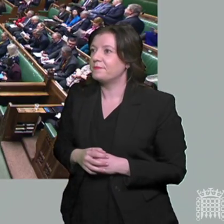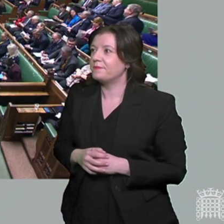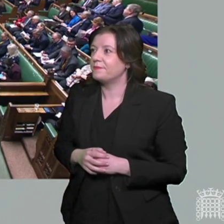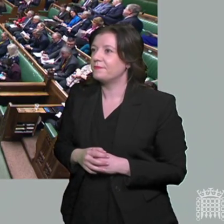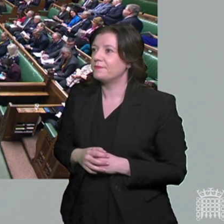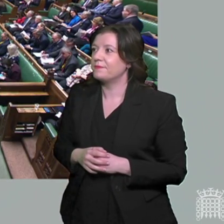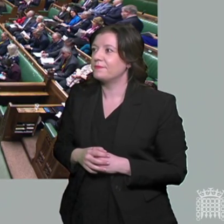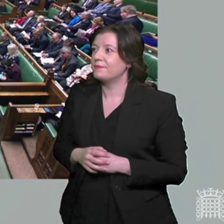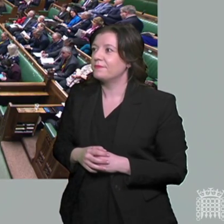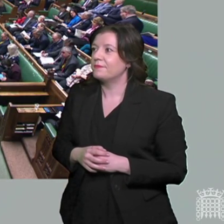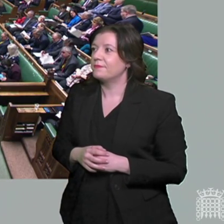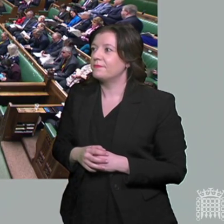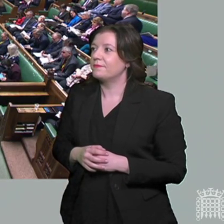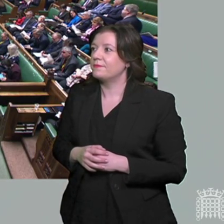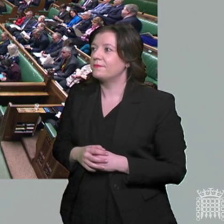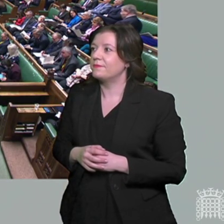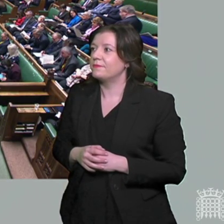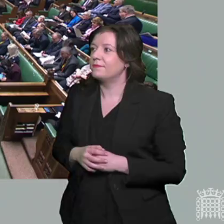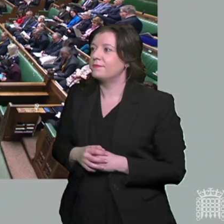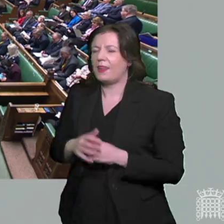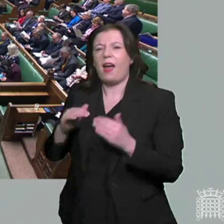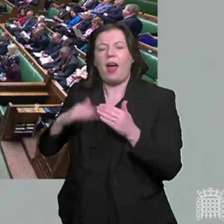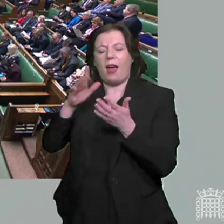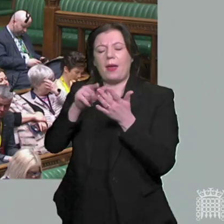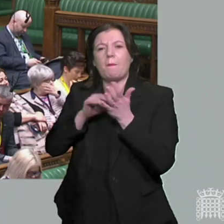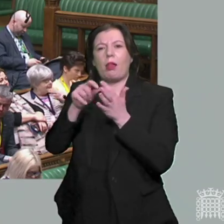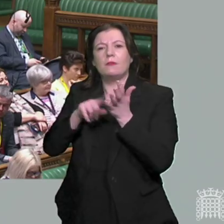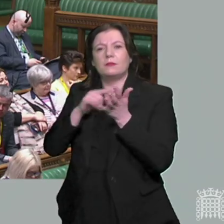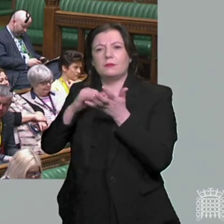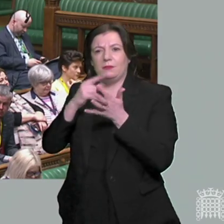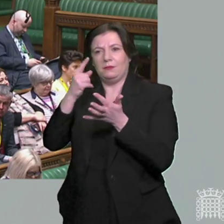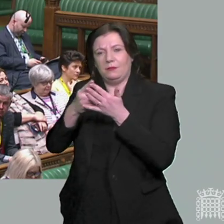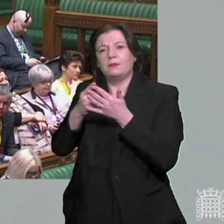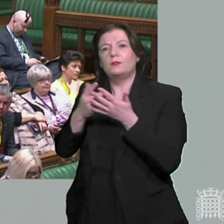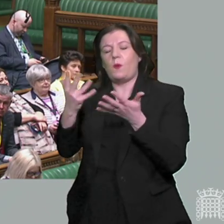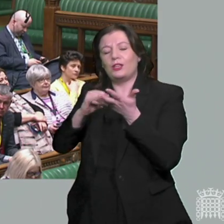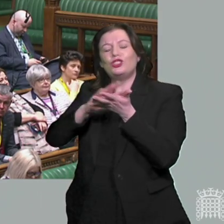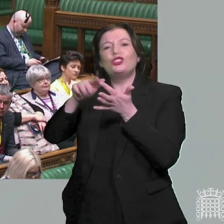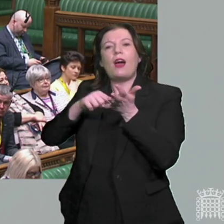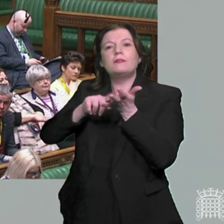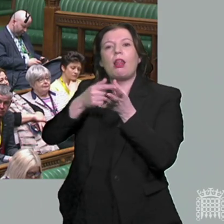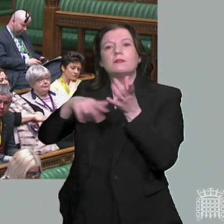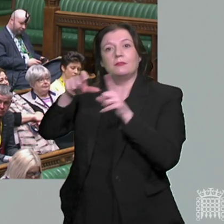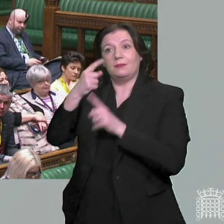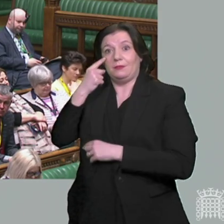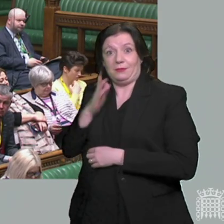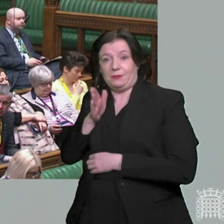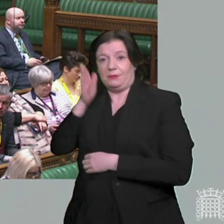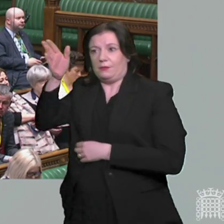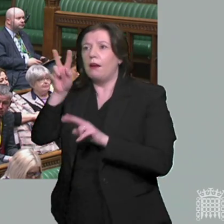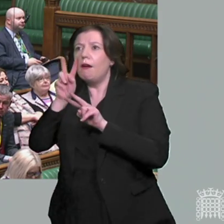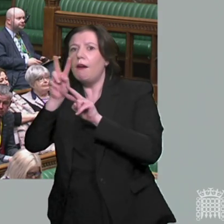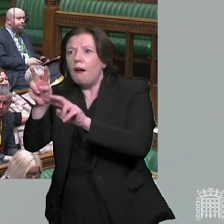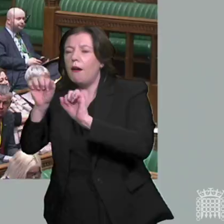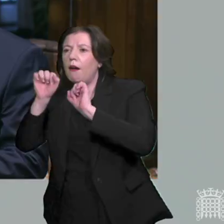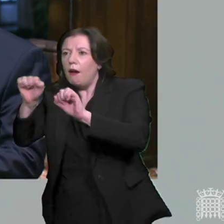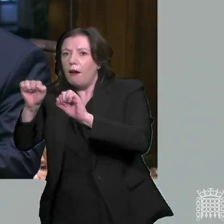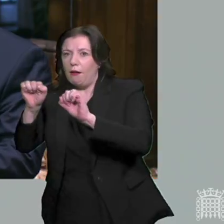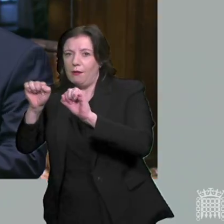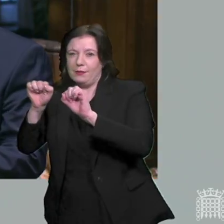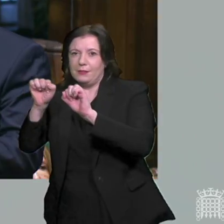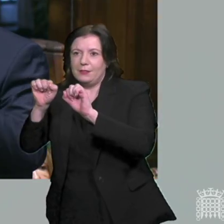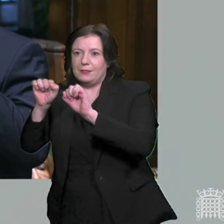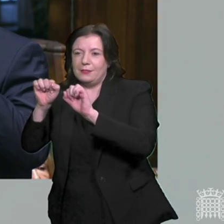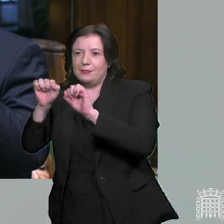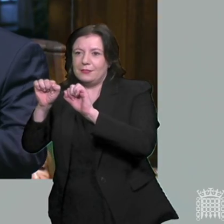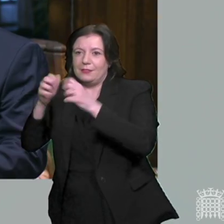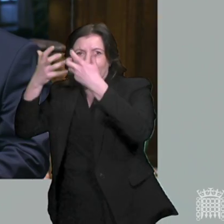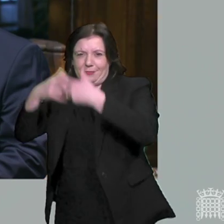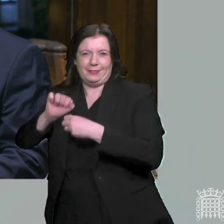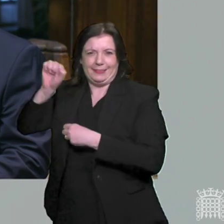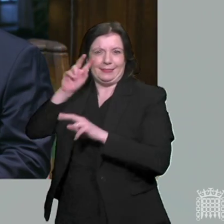Next month, I will be joining the team from HyImpulse at the SaxaFord spaceport in Shetland to see the hot fire test of its new HyPLOX75 motor.